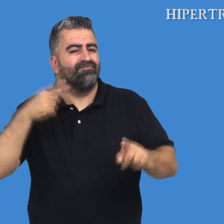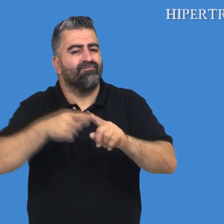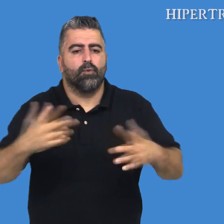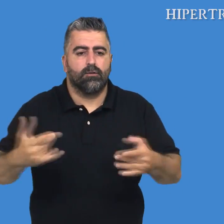objetivo